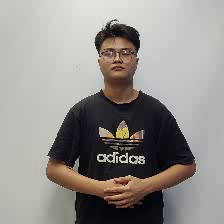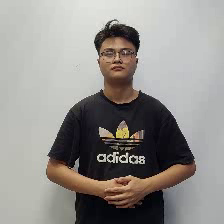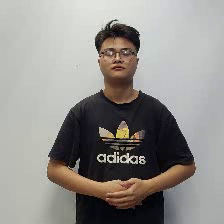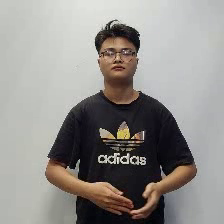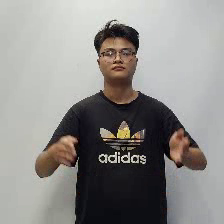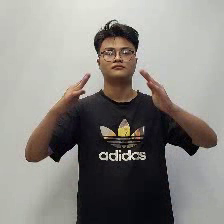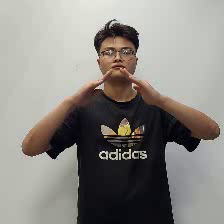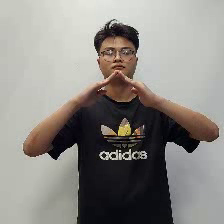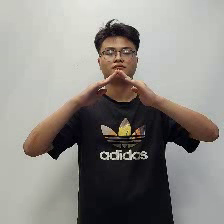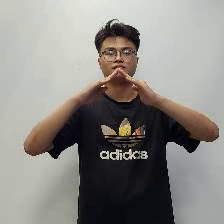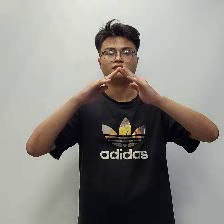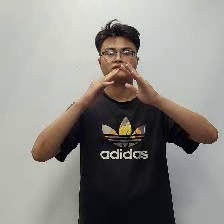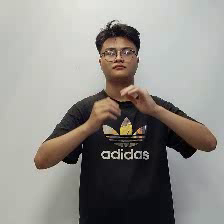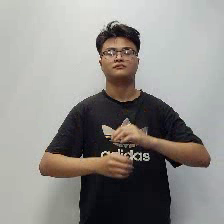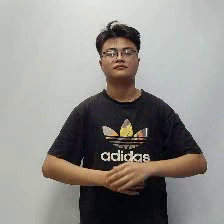Nhà